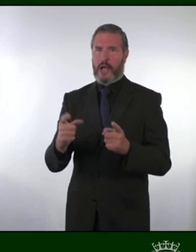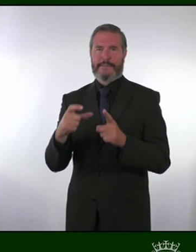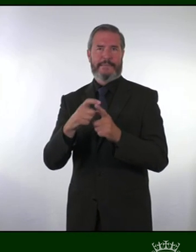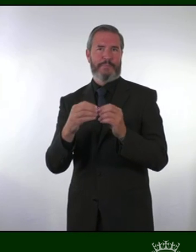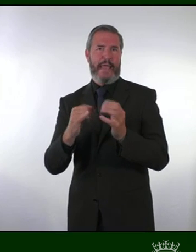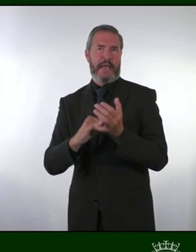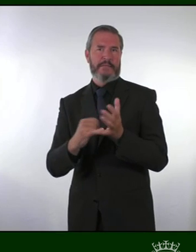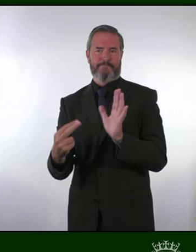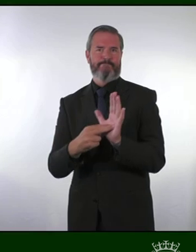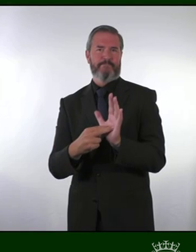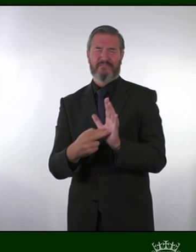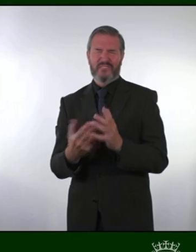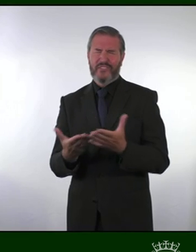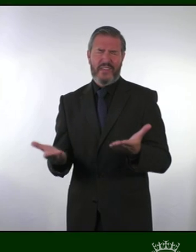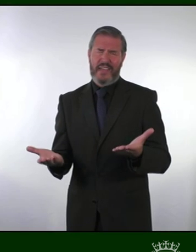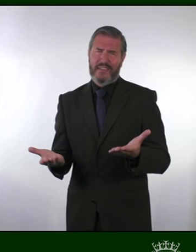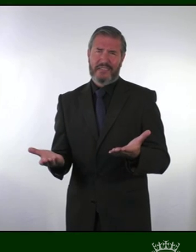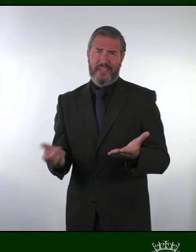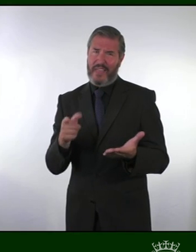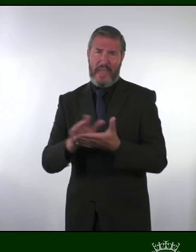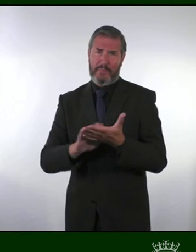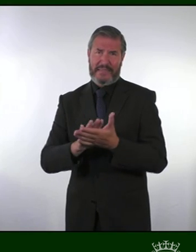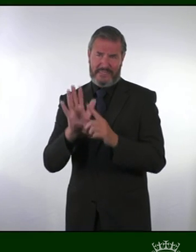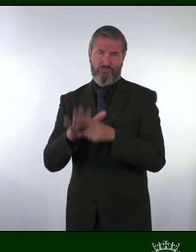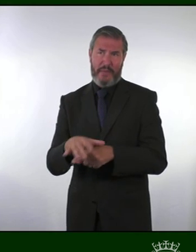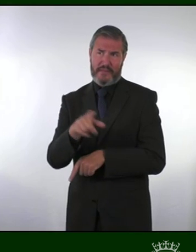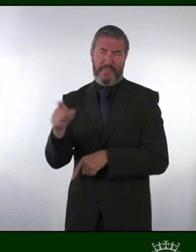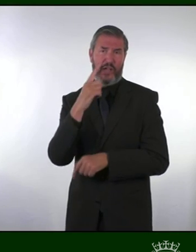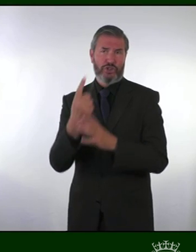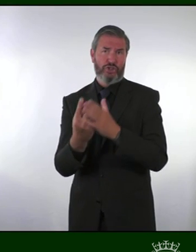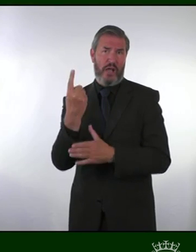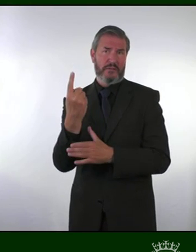It is inefficient, unfair and, frankly, discriminatory.